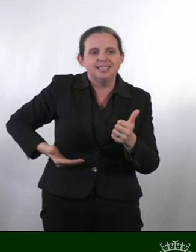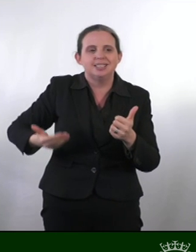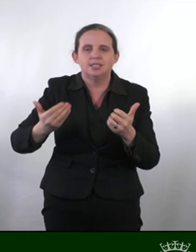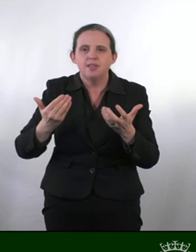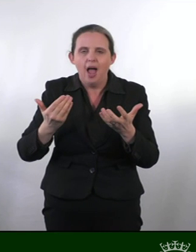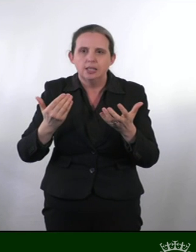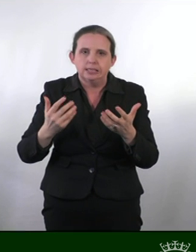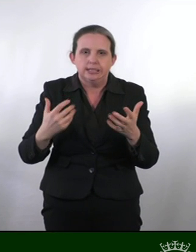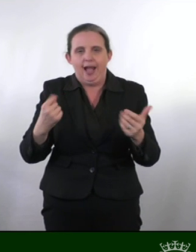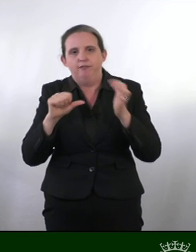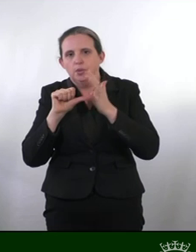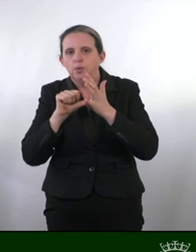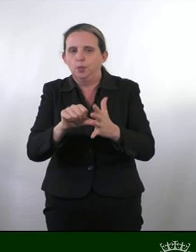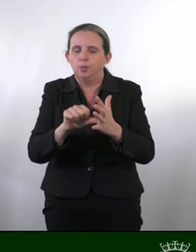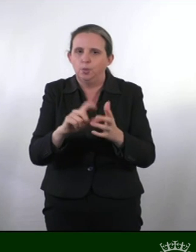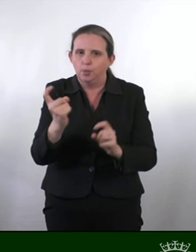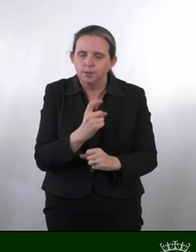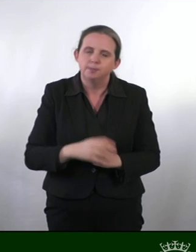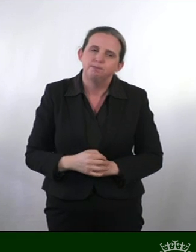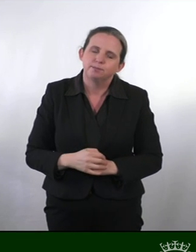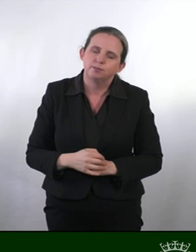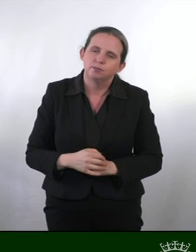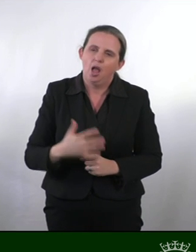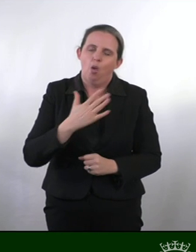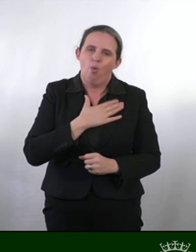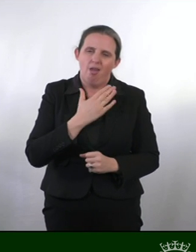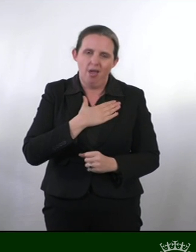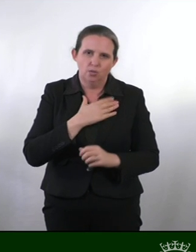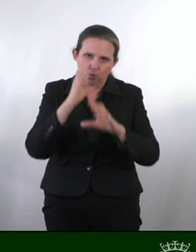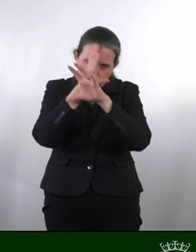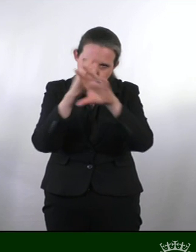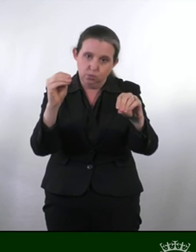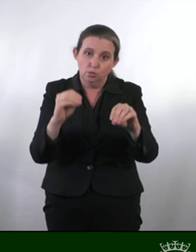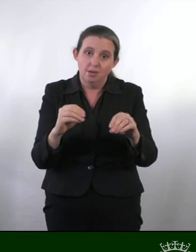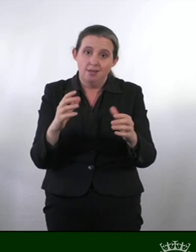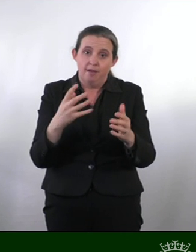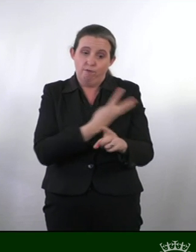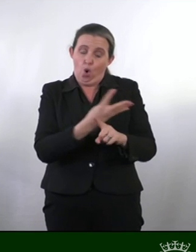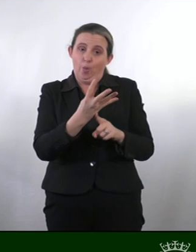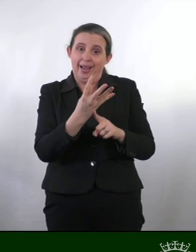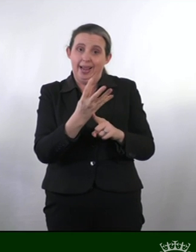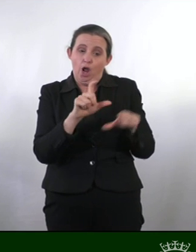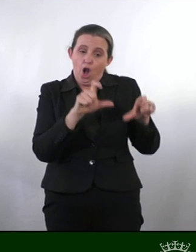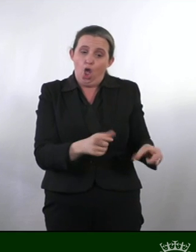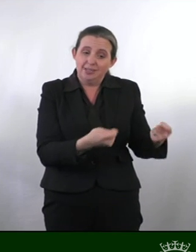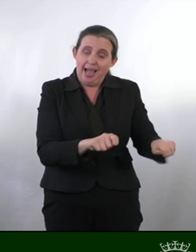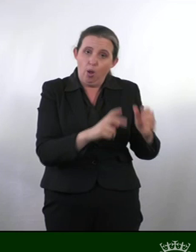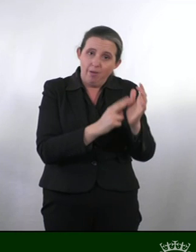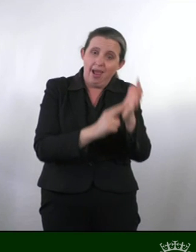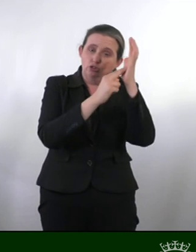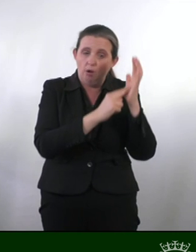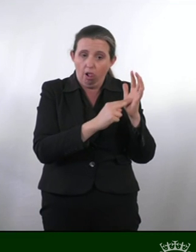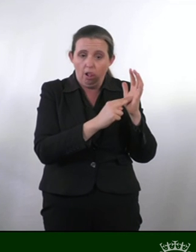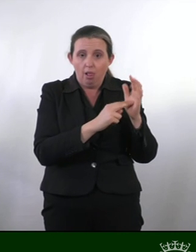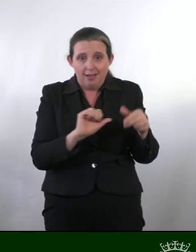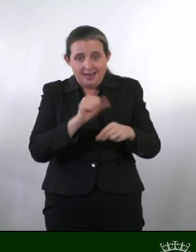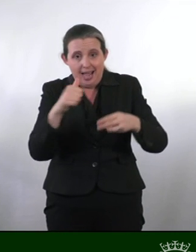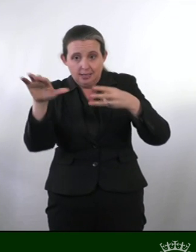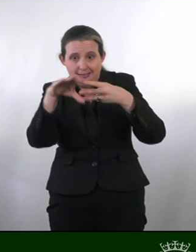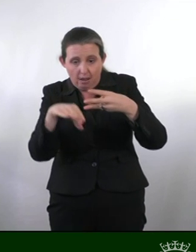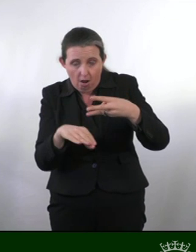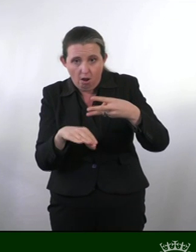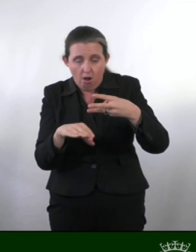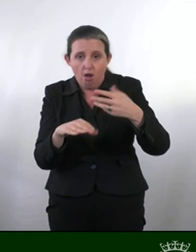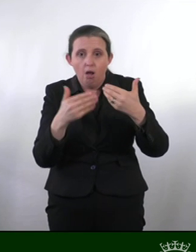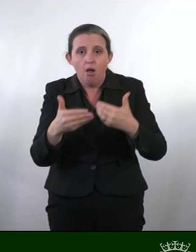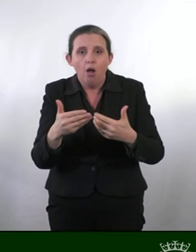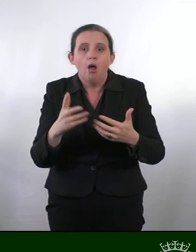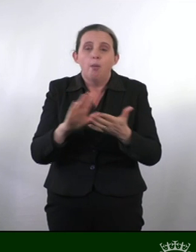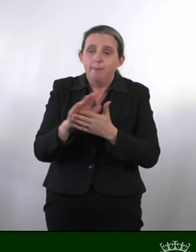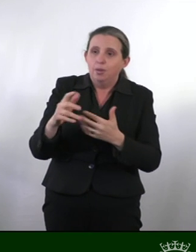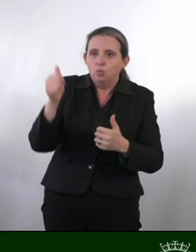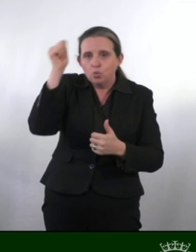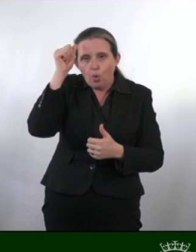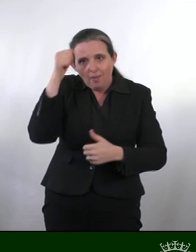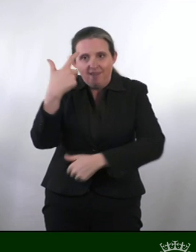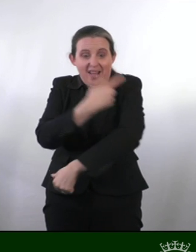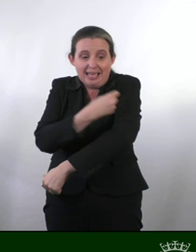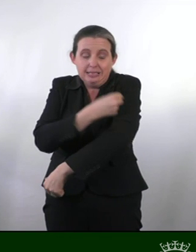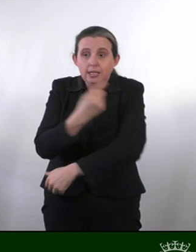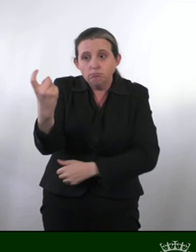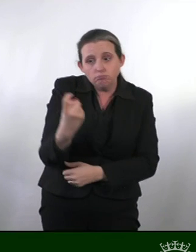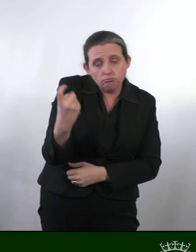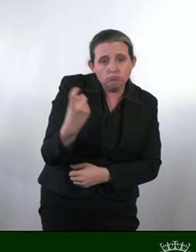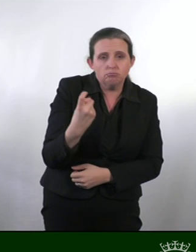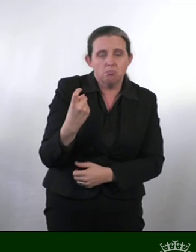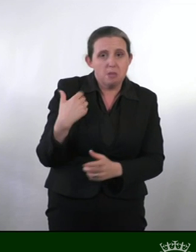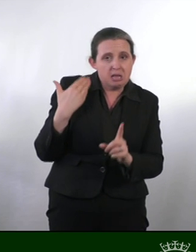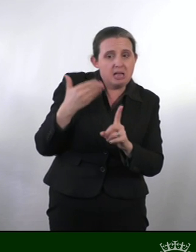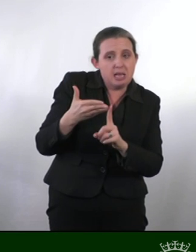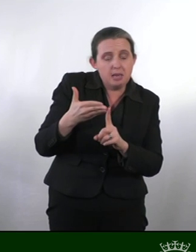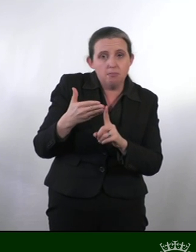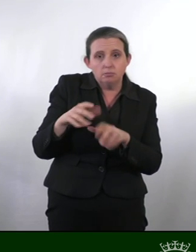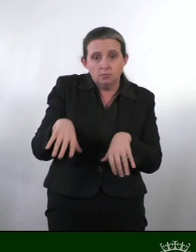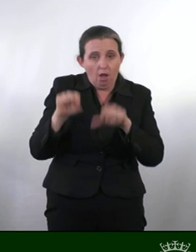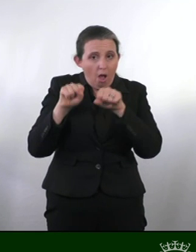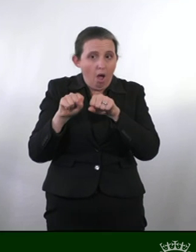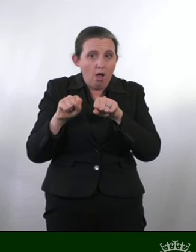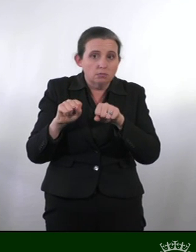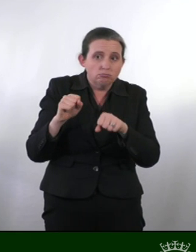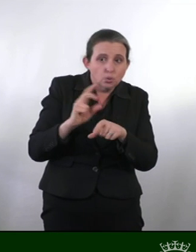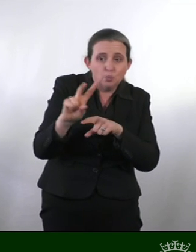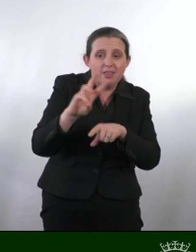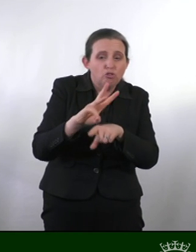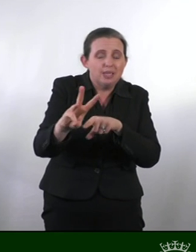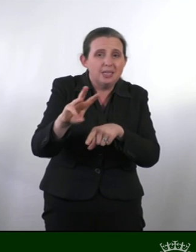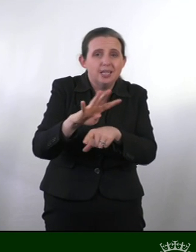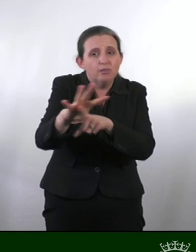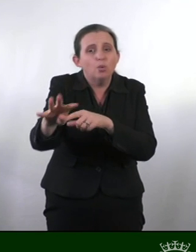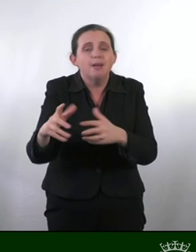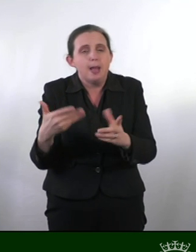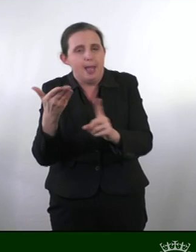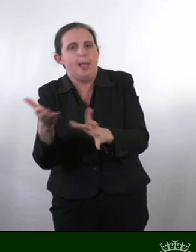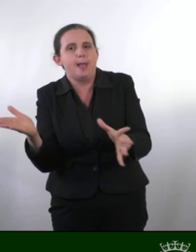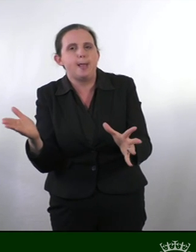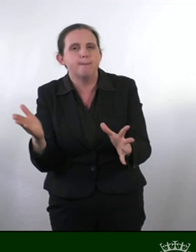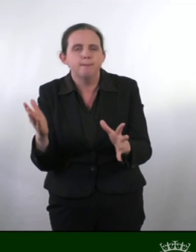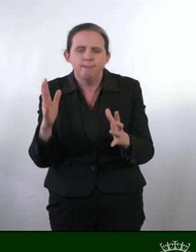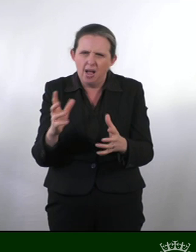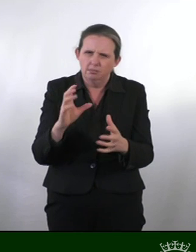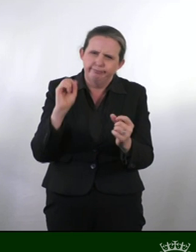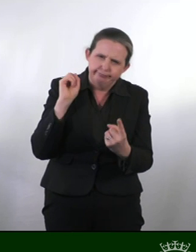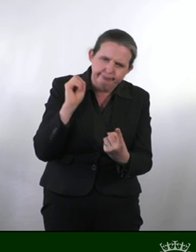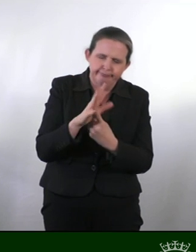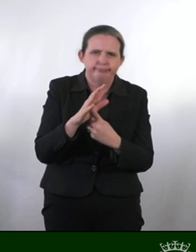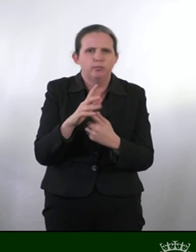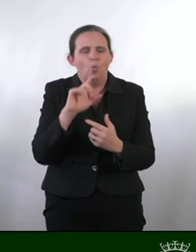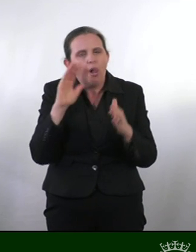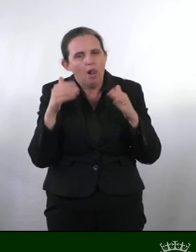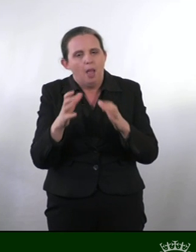I just want to say one thing to the House. As we come out of the lockdown, the way forward is not just through the vaccine, which we hope we will be able to start rolling out in the course of the next few weeks and months, but through the prospect of mass community testing.